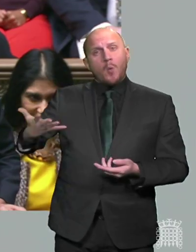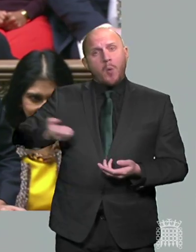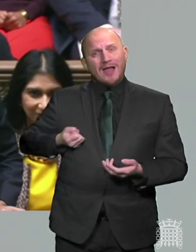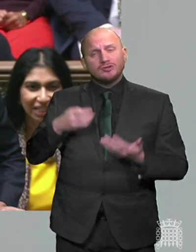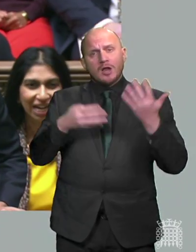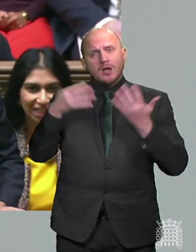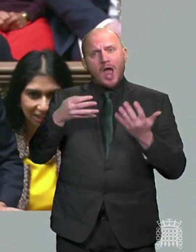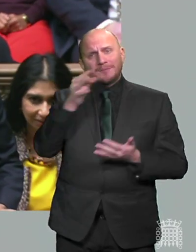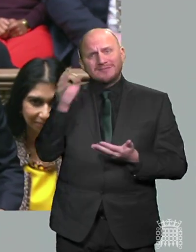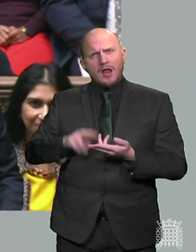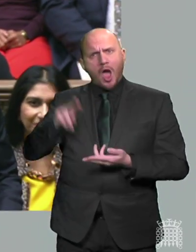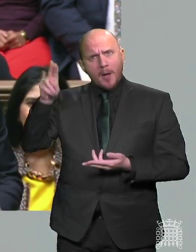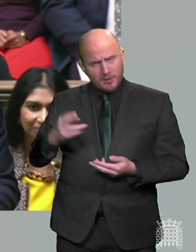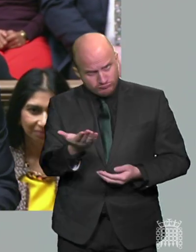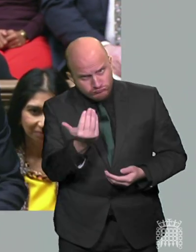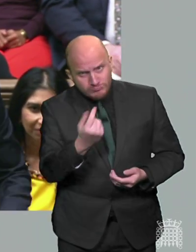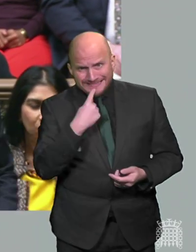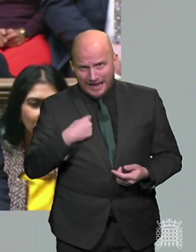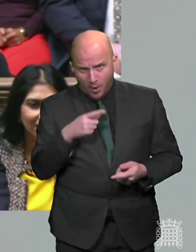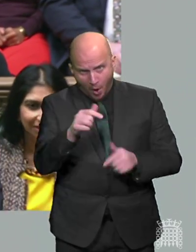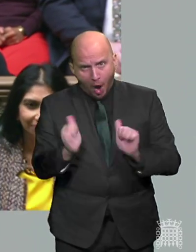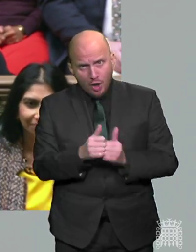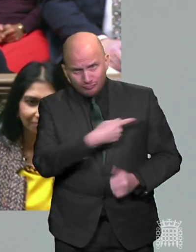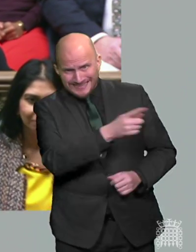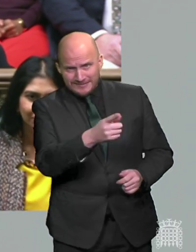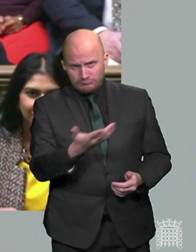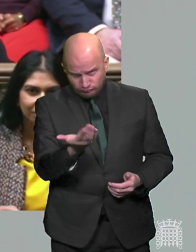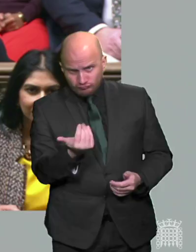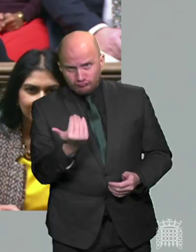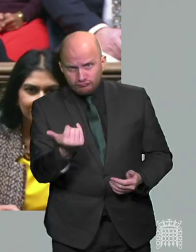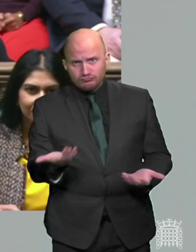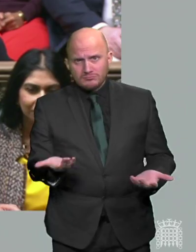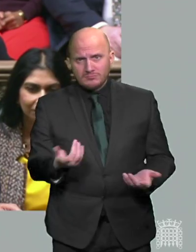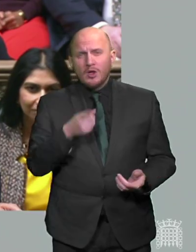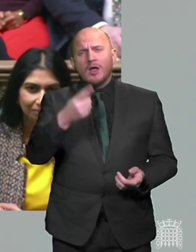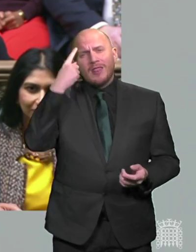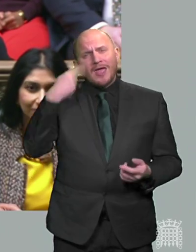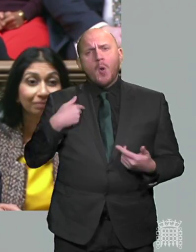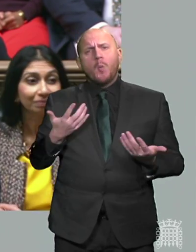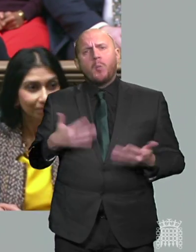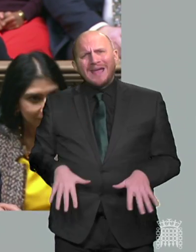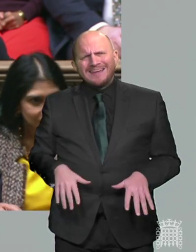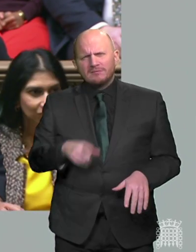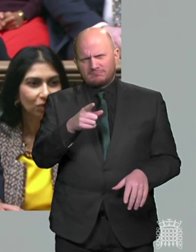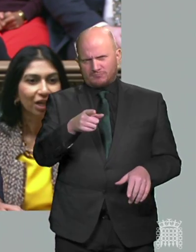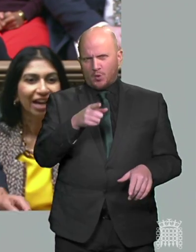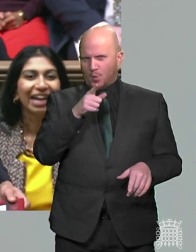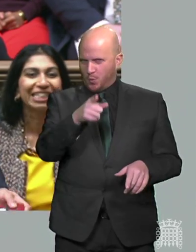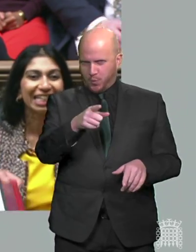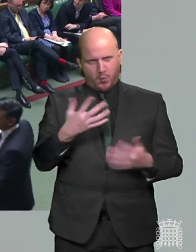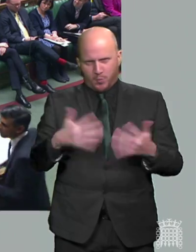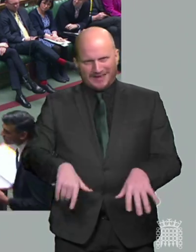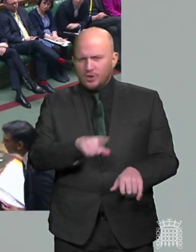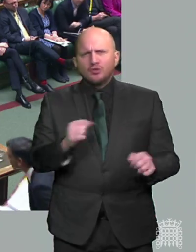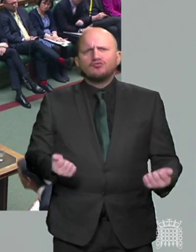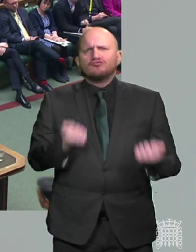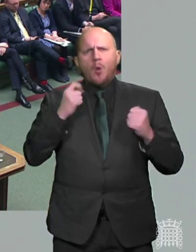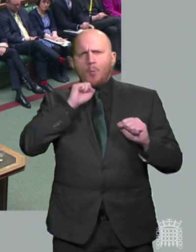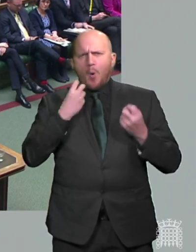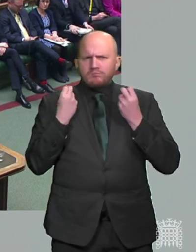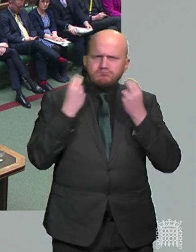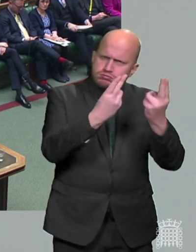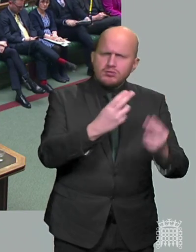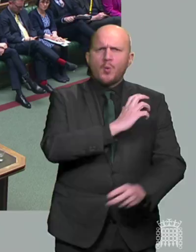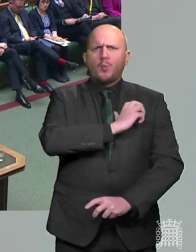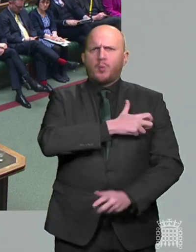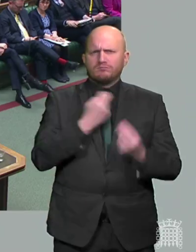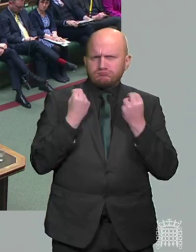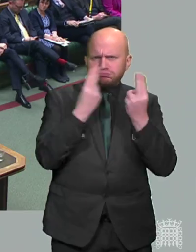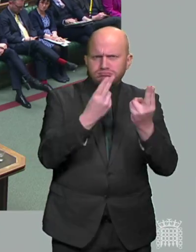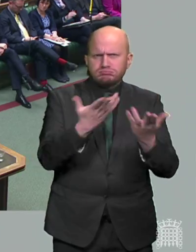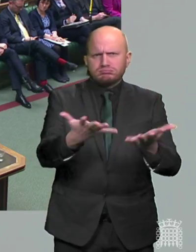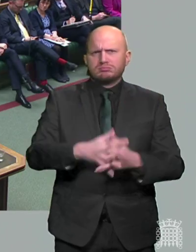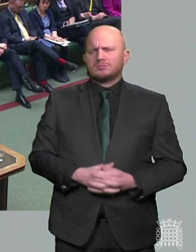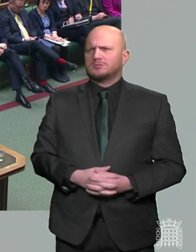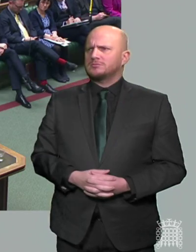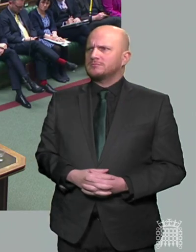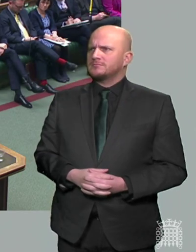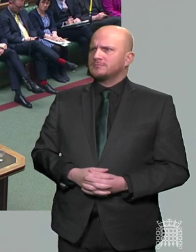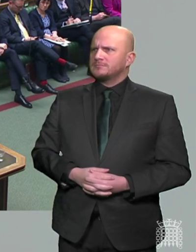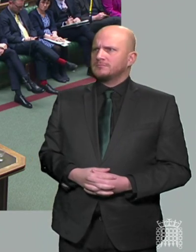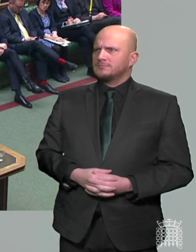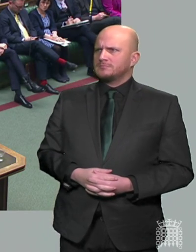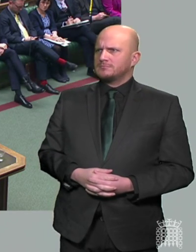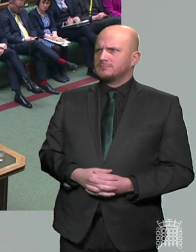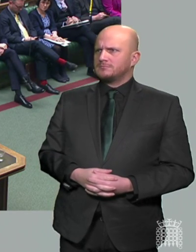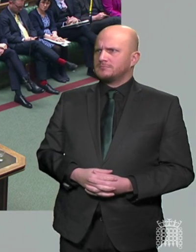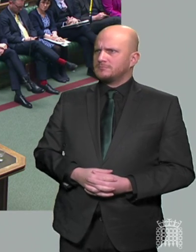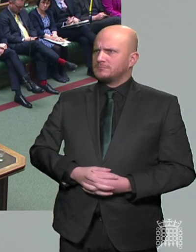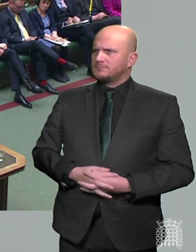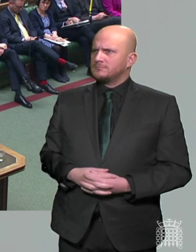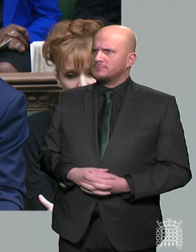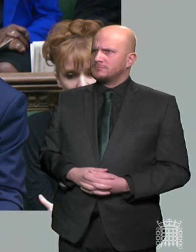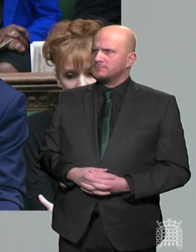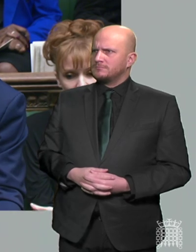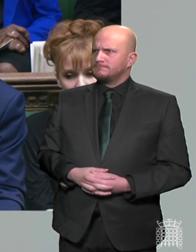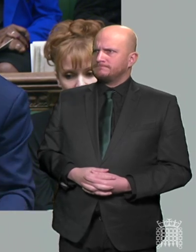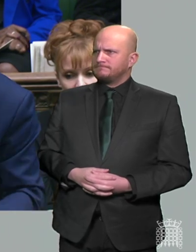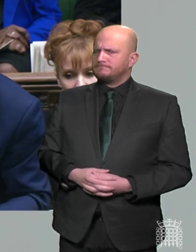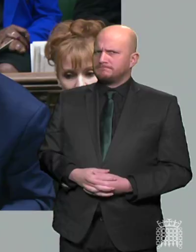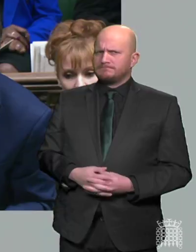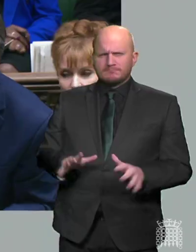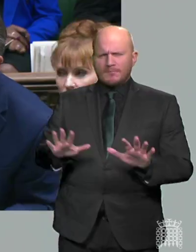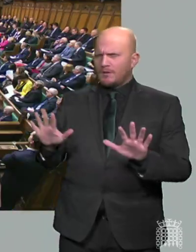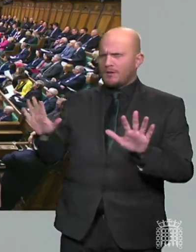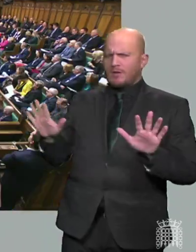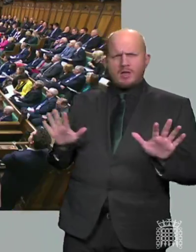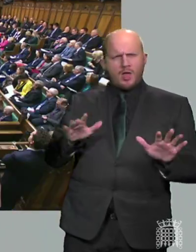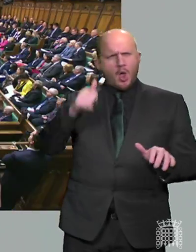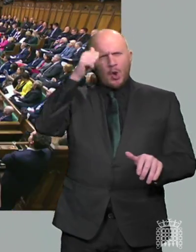What is weak is that he is not strong enough to stand up to the unions.